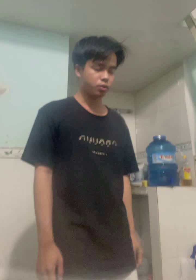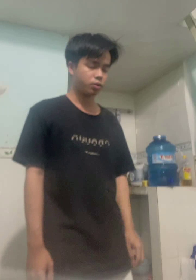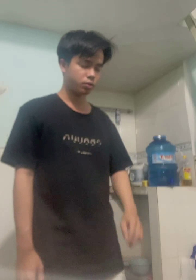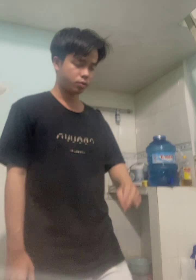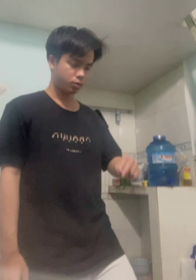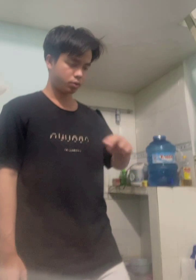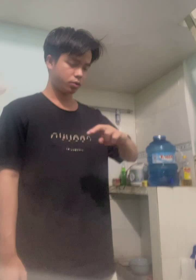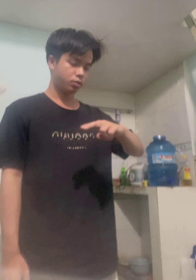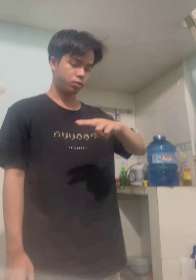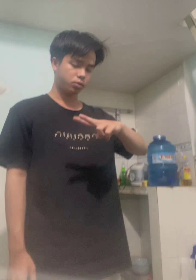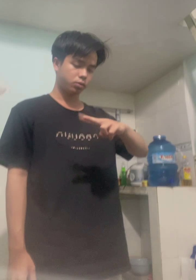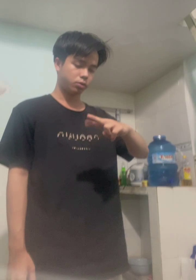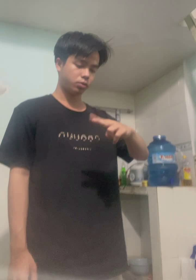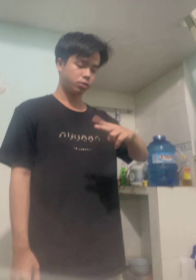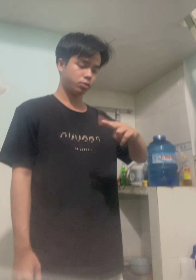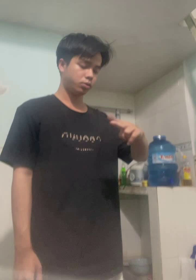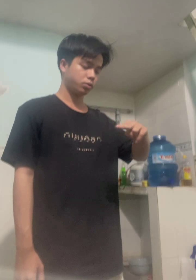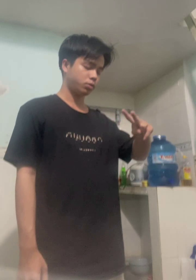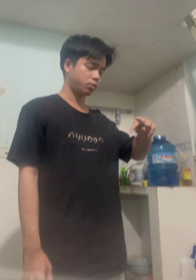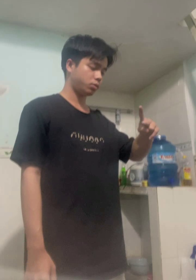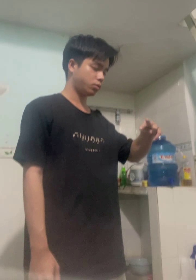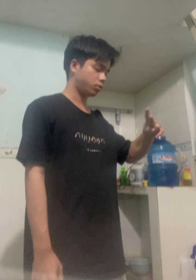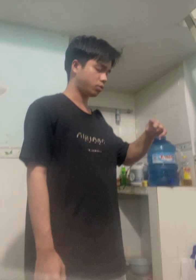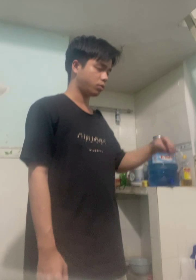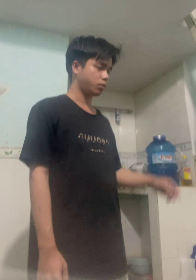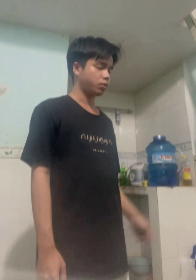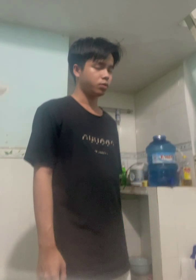boi